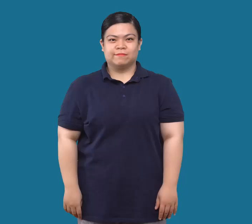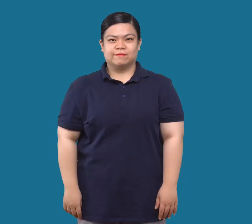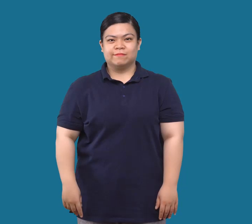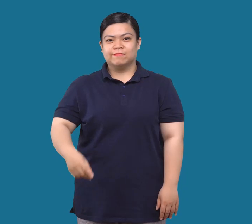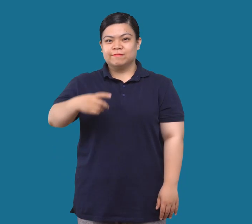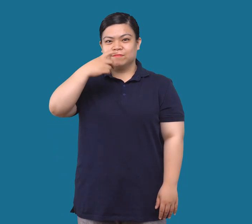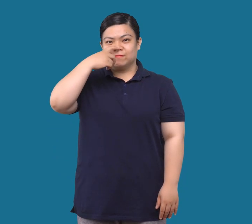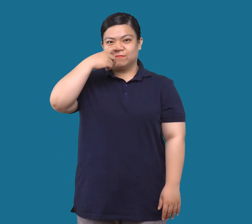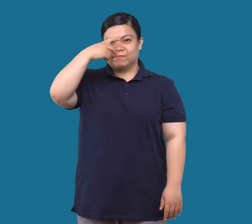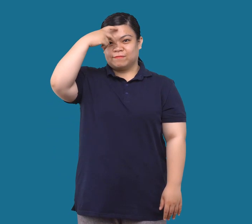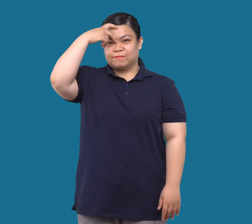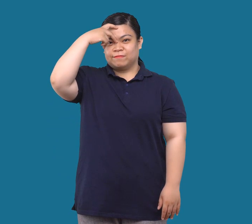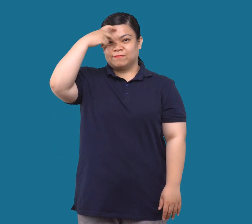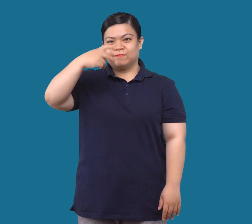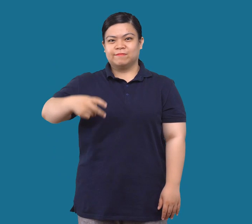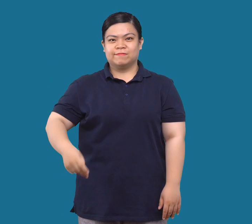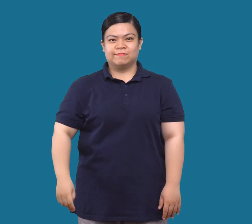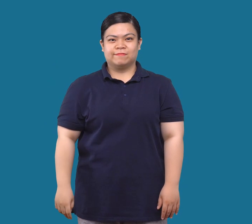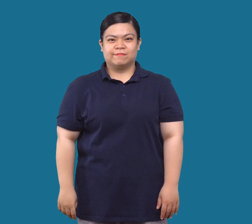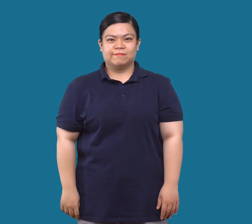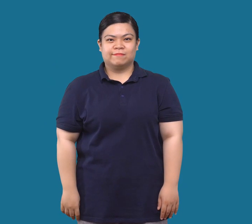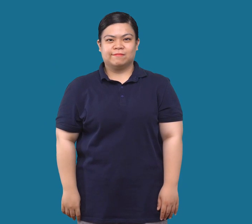Tây Ninh